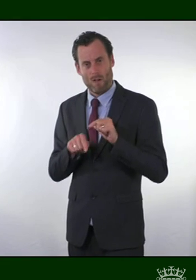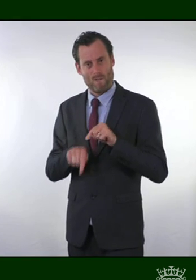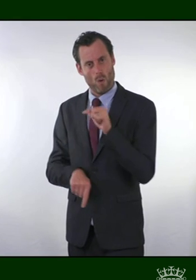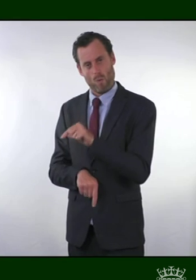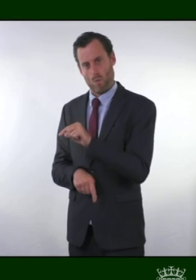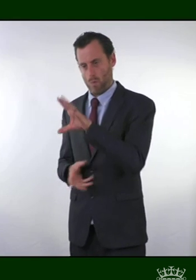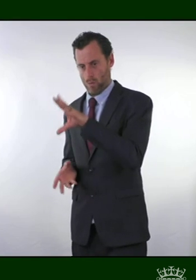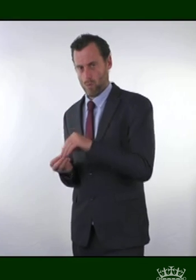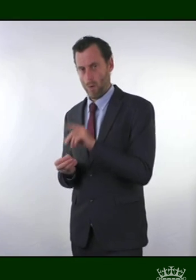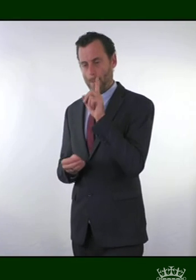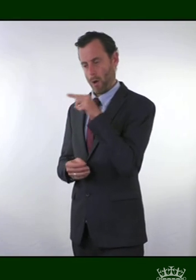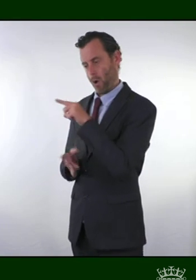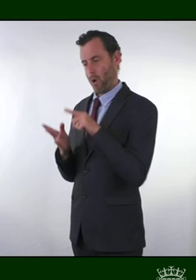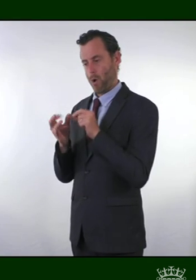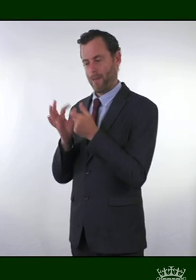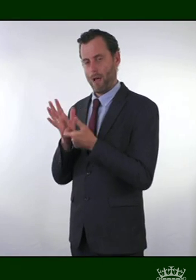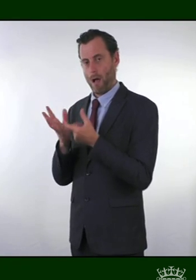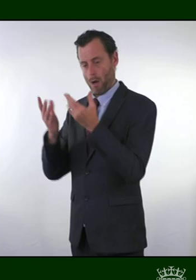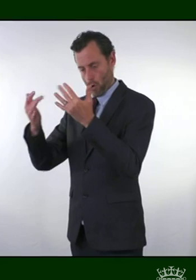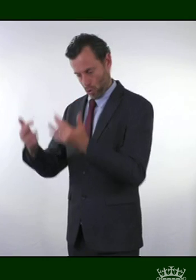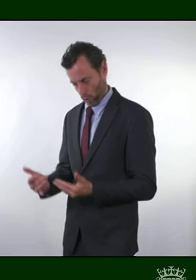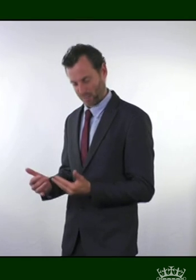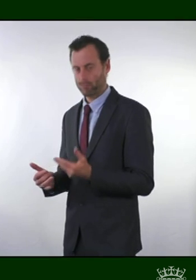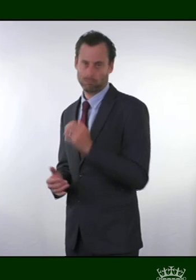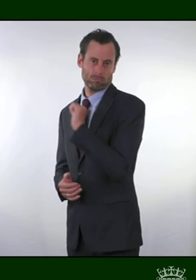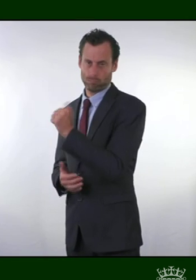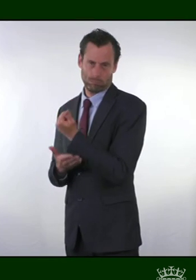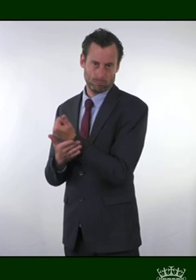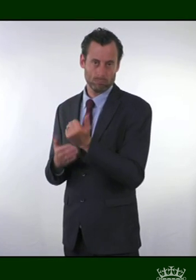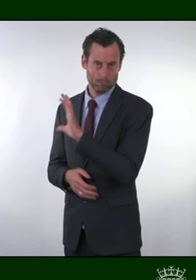It should be based on OBR costings, as is normal for these matters.